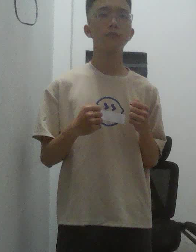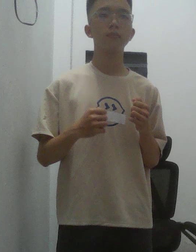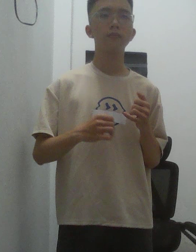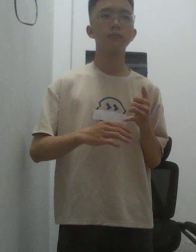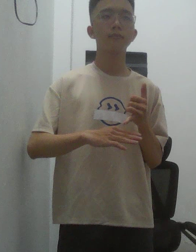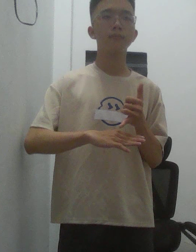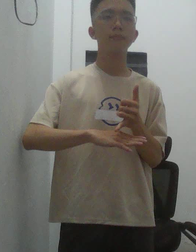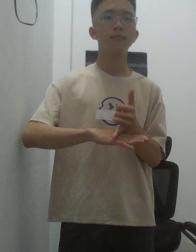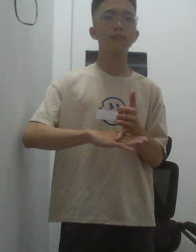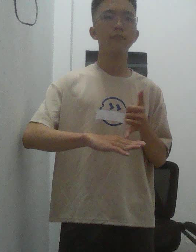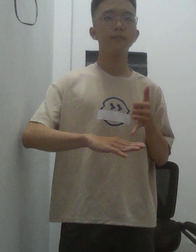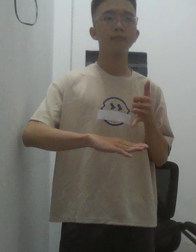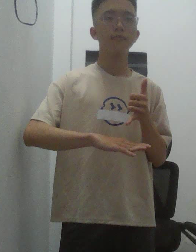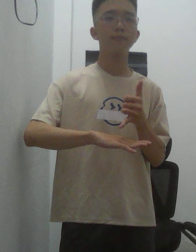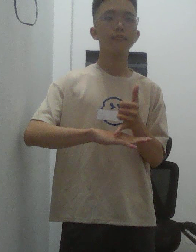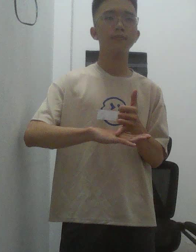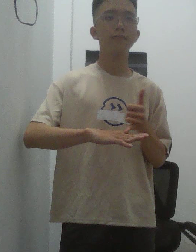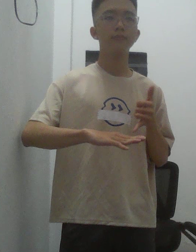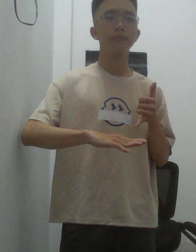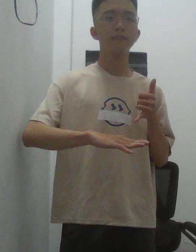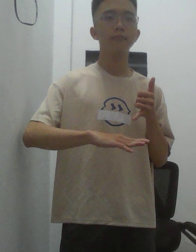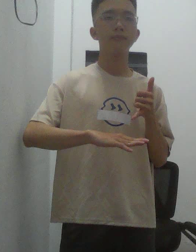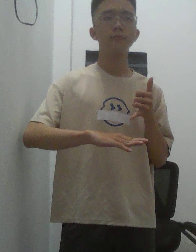cuoi tuan